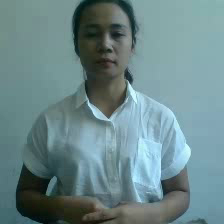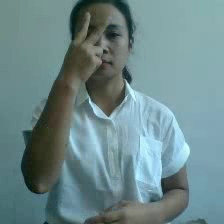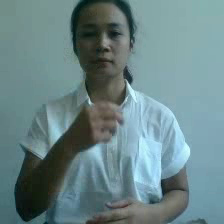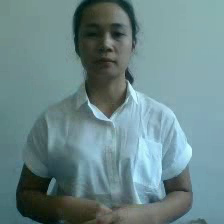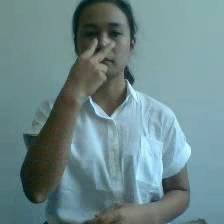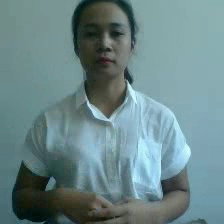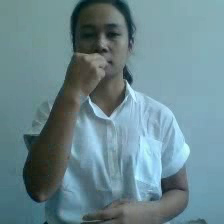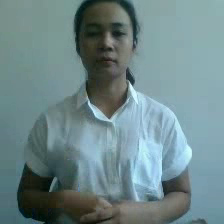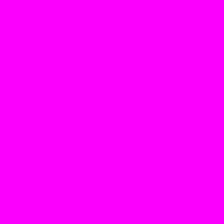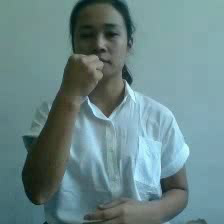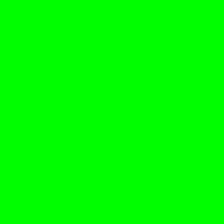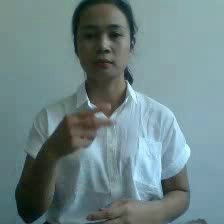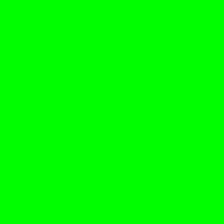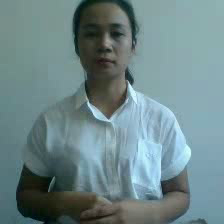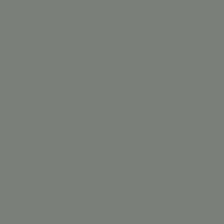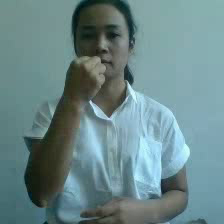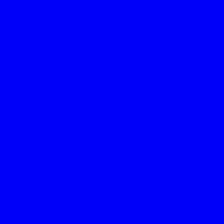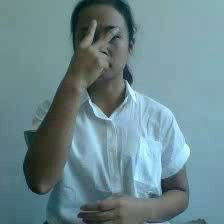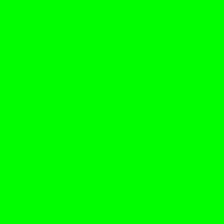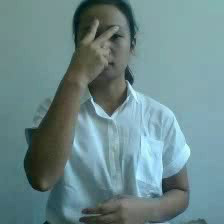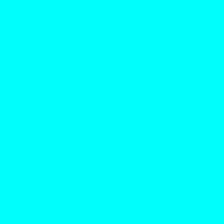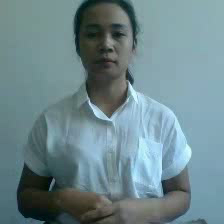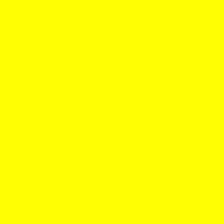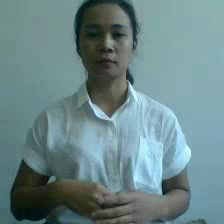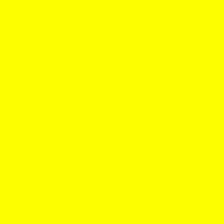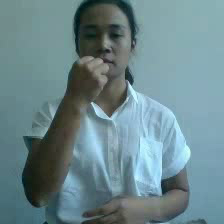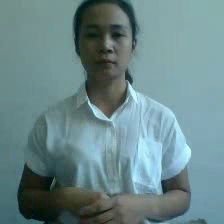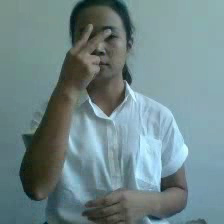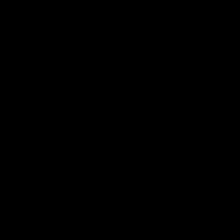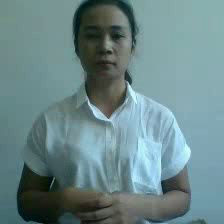Khóc